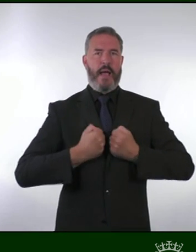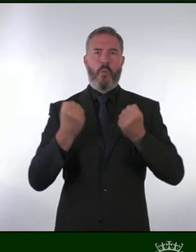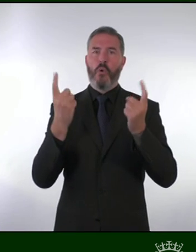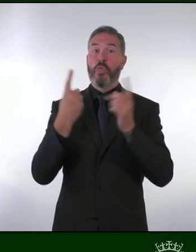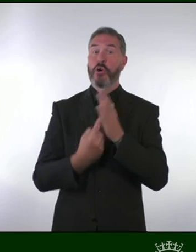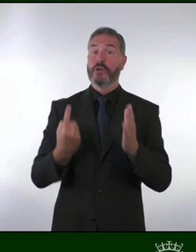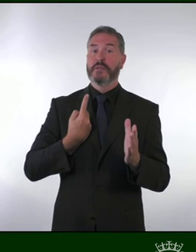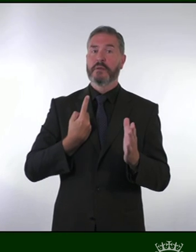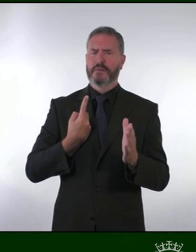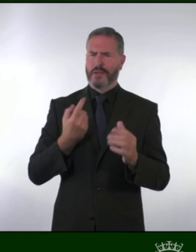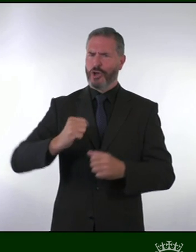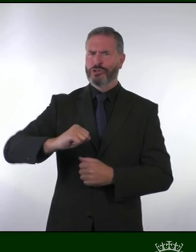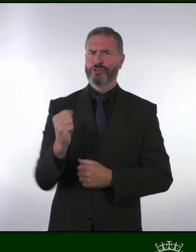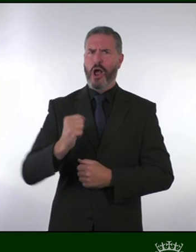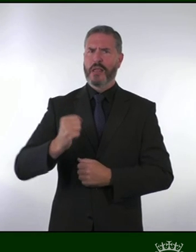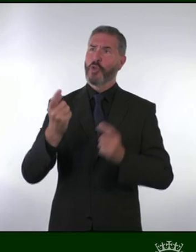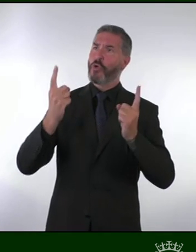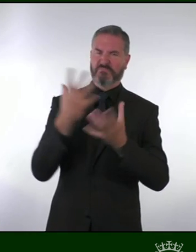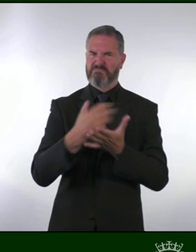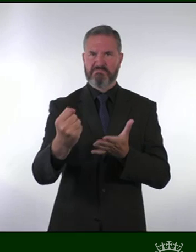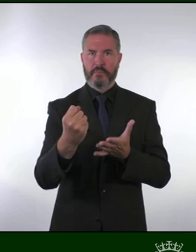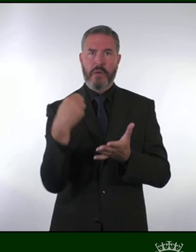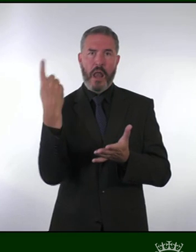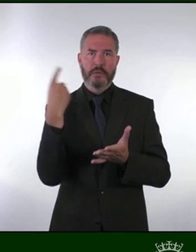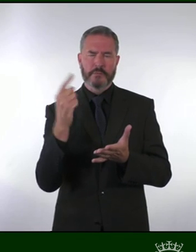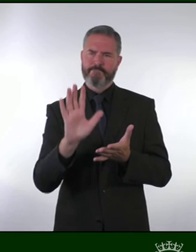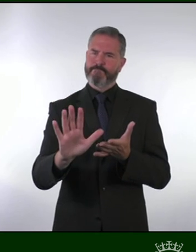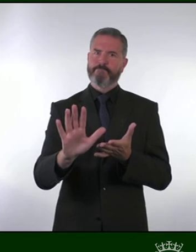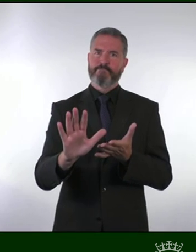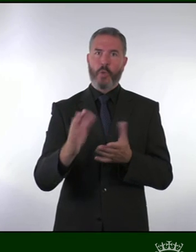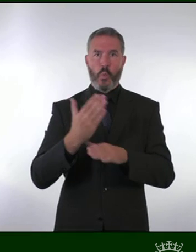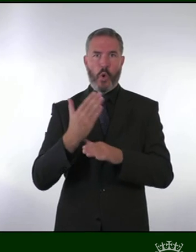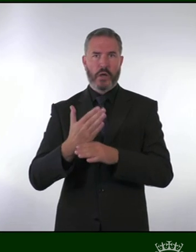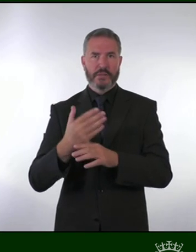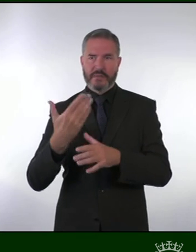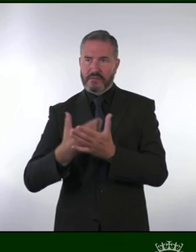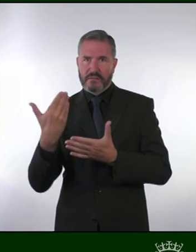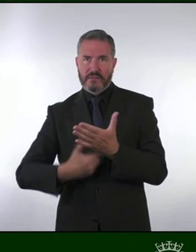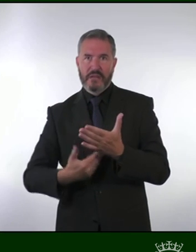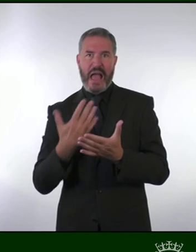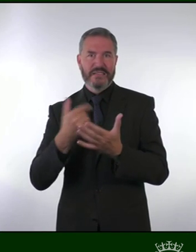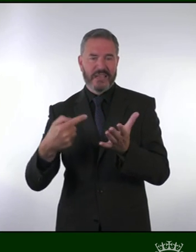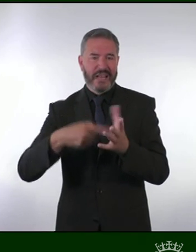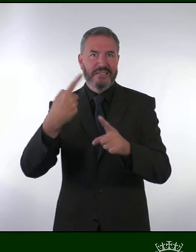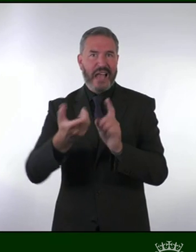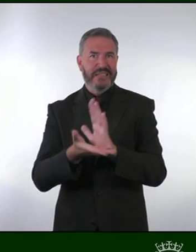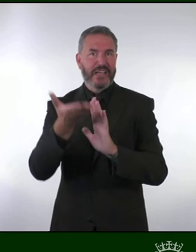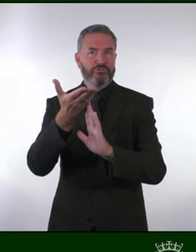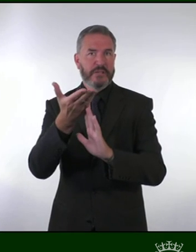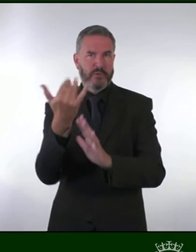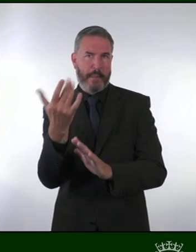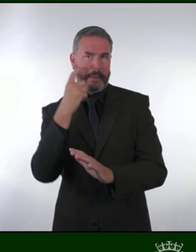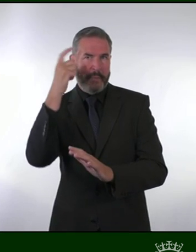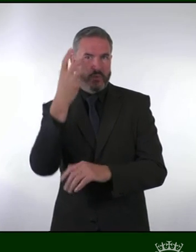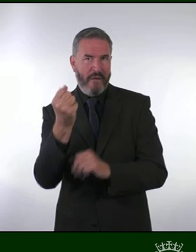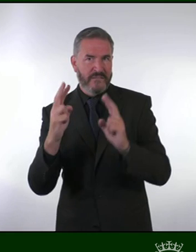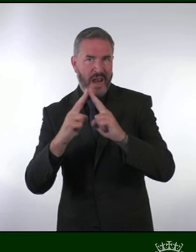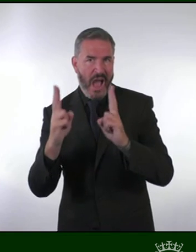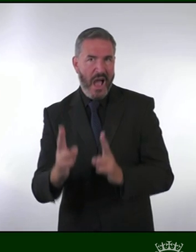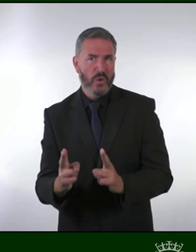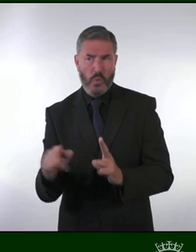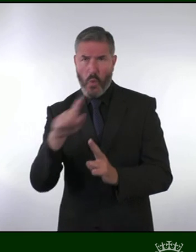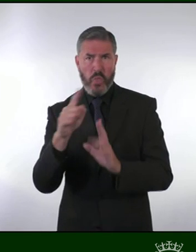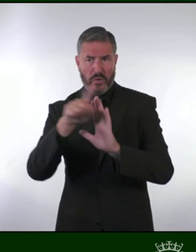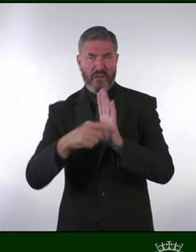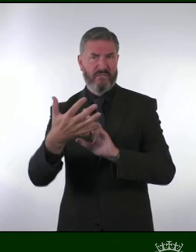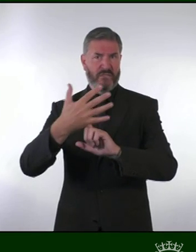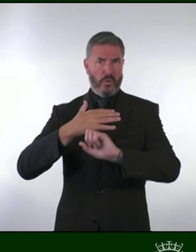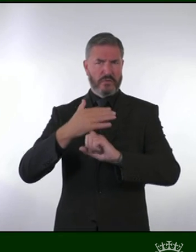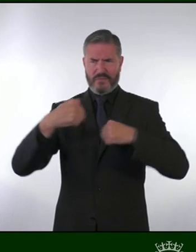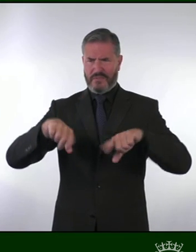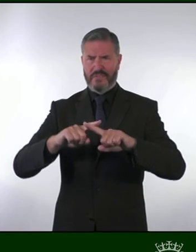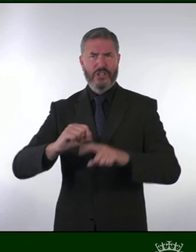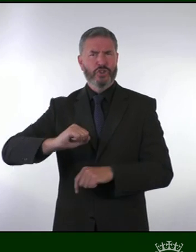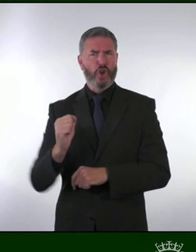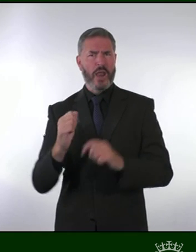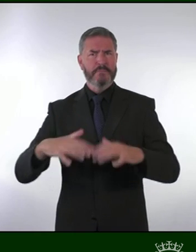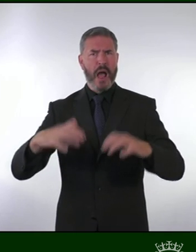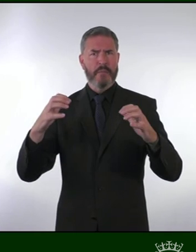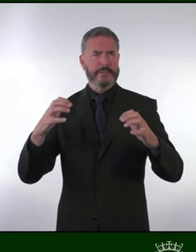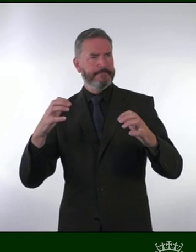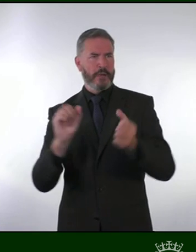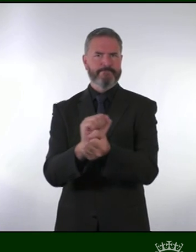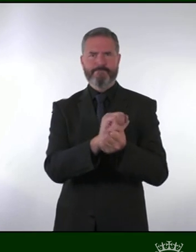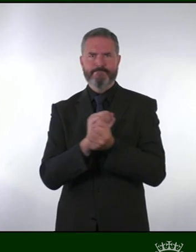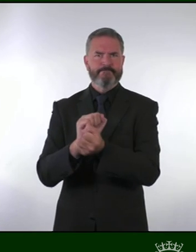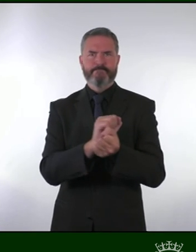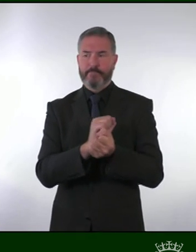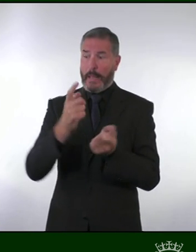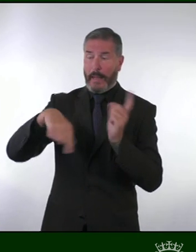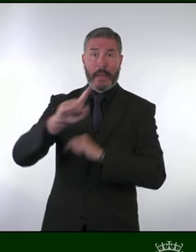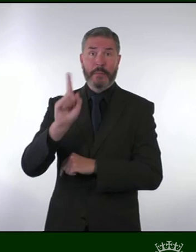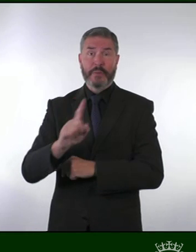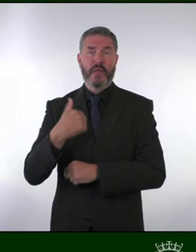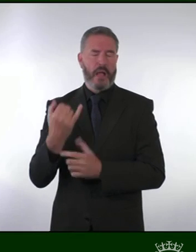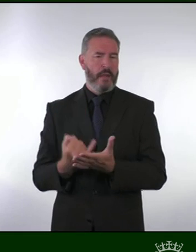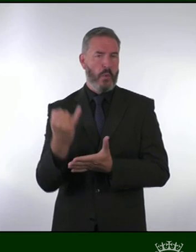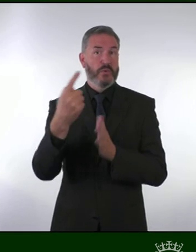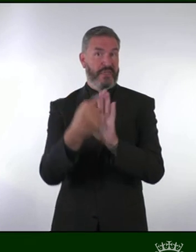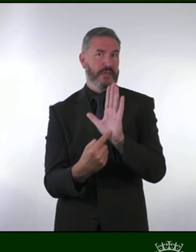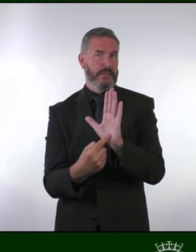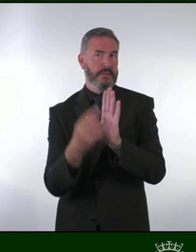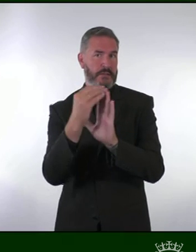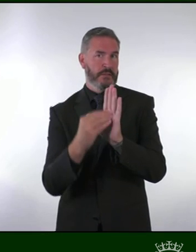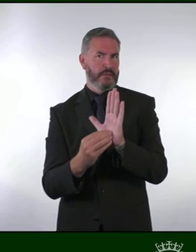Scotland’s powers grabbed by Westminster, workers’ rights attacked, the rape clause and the bedroom tax, our NHS up for sale—the overwhelming majority in Scotland’s Parliament, its MPs and its people oppose all those measures.